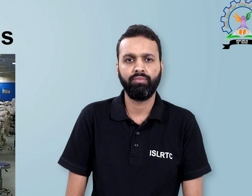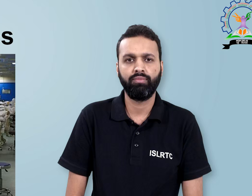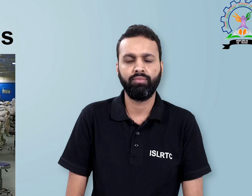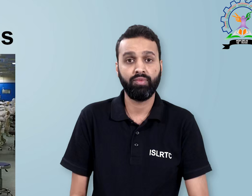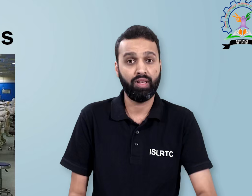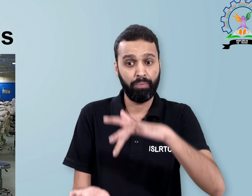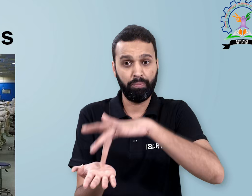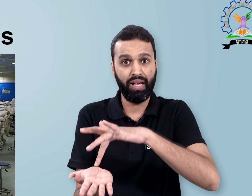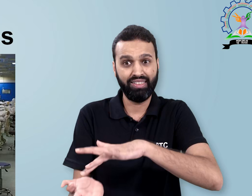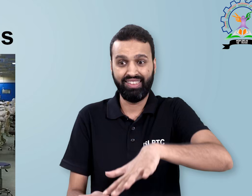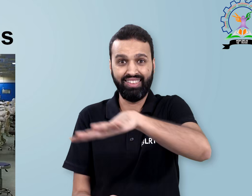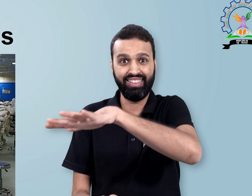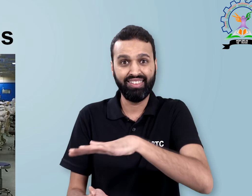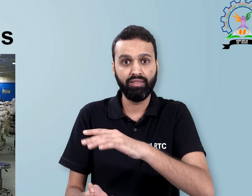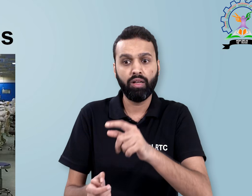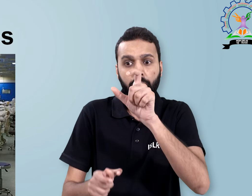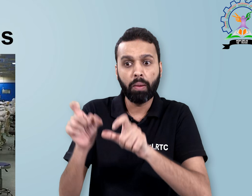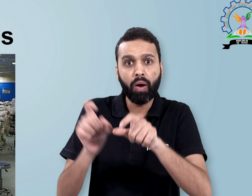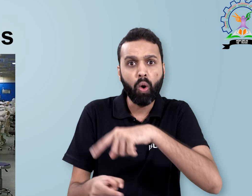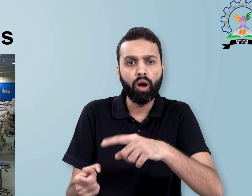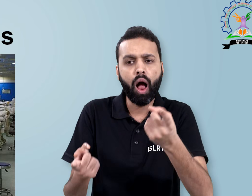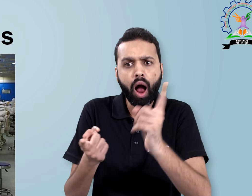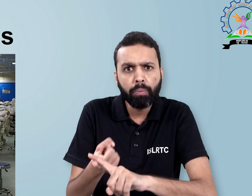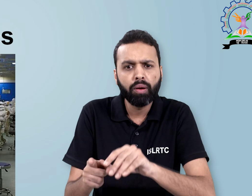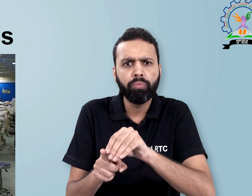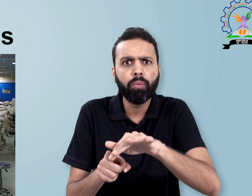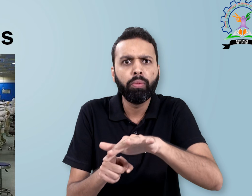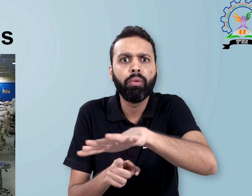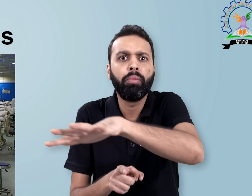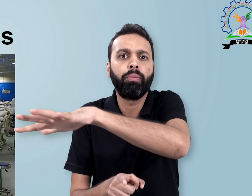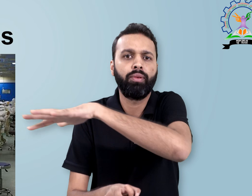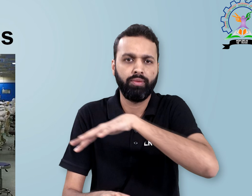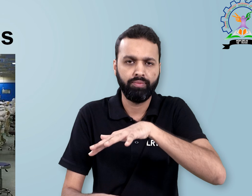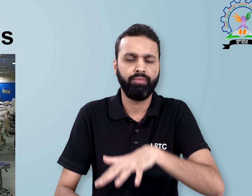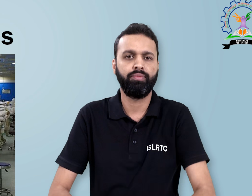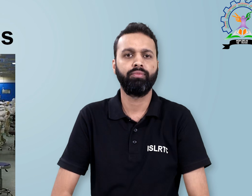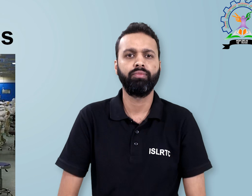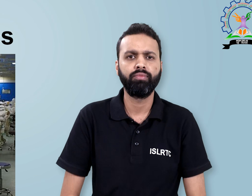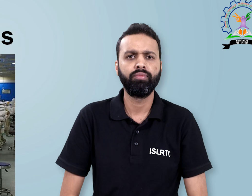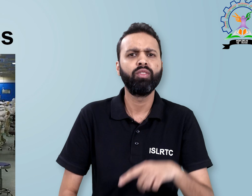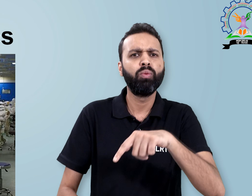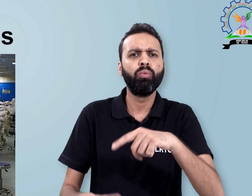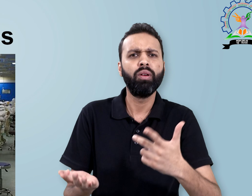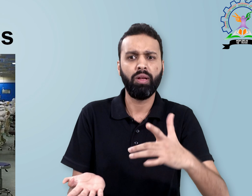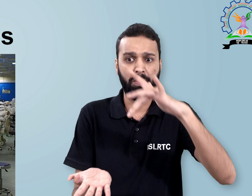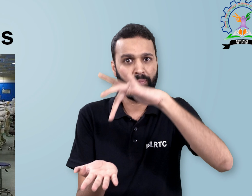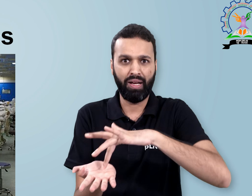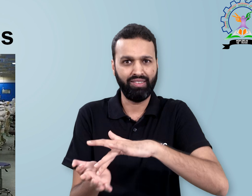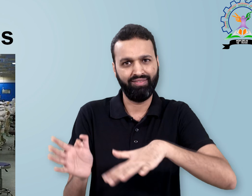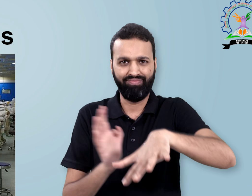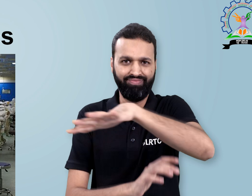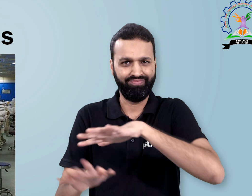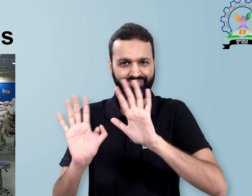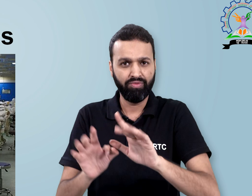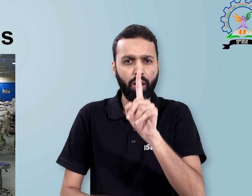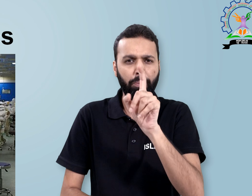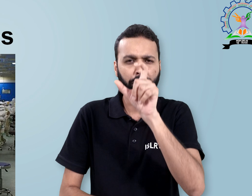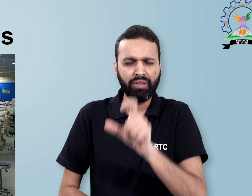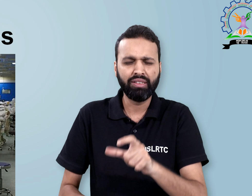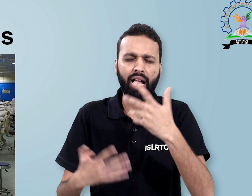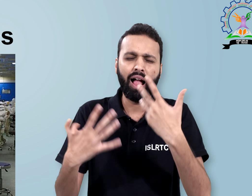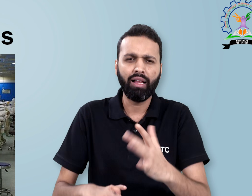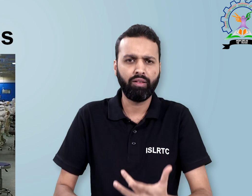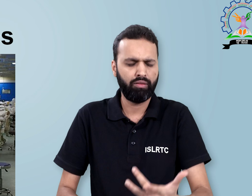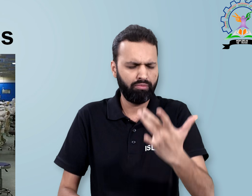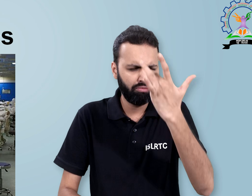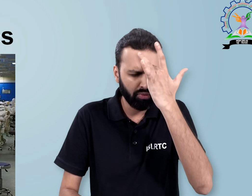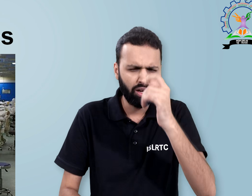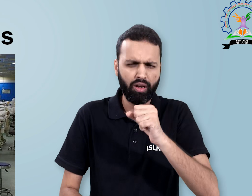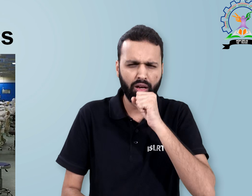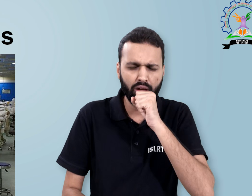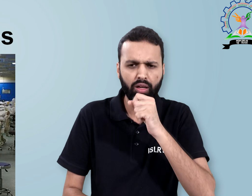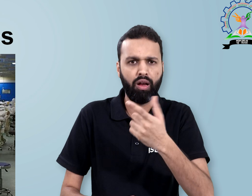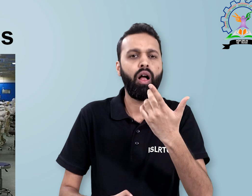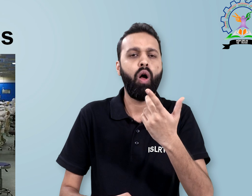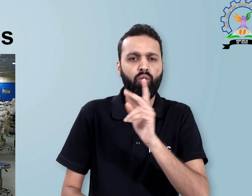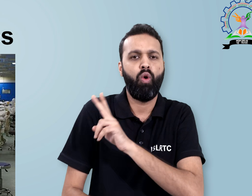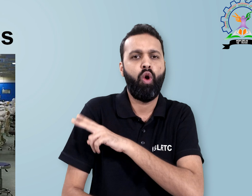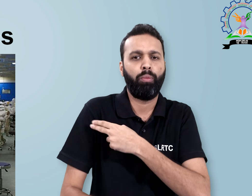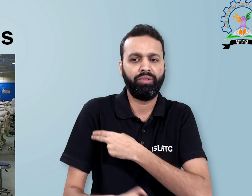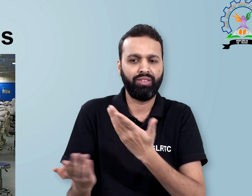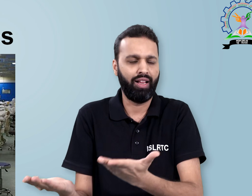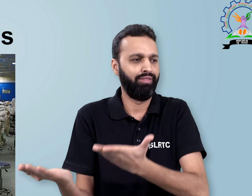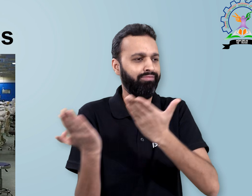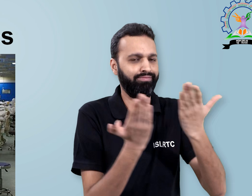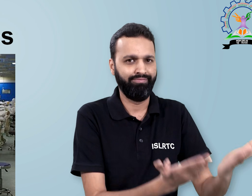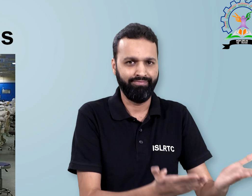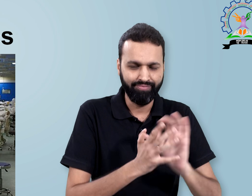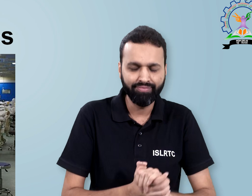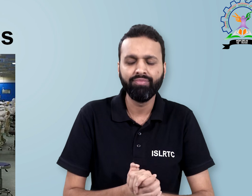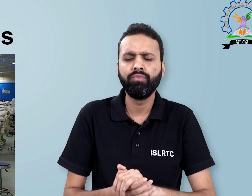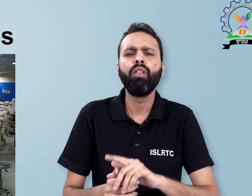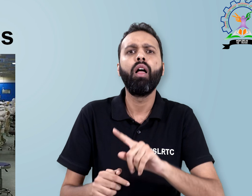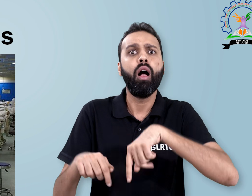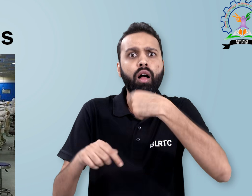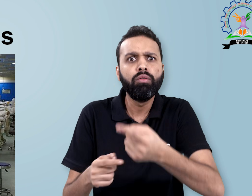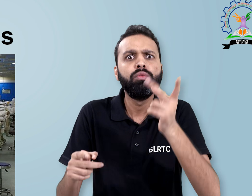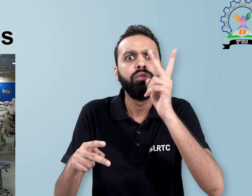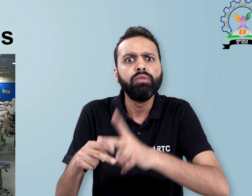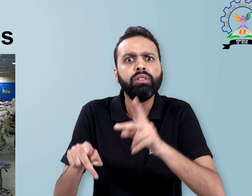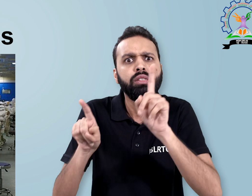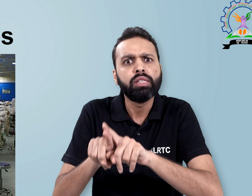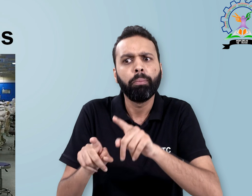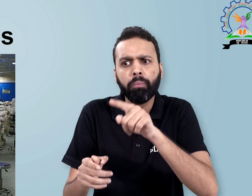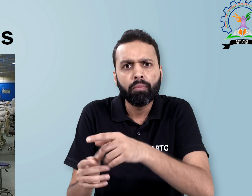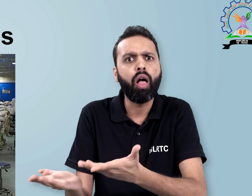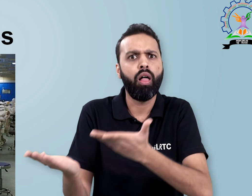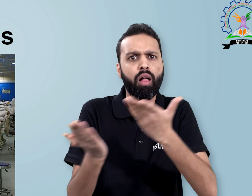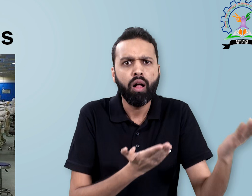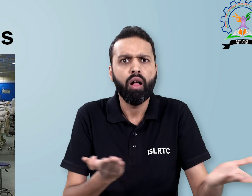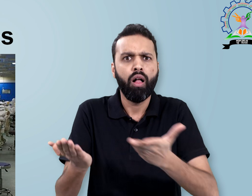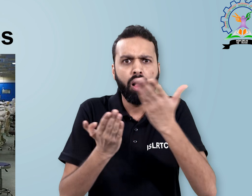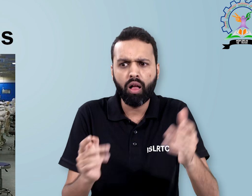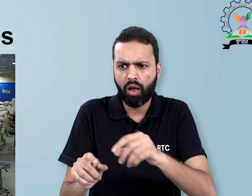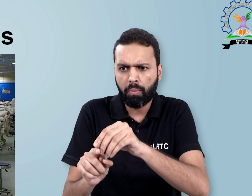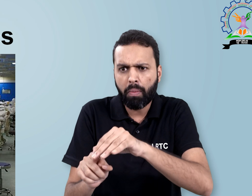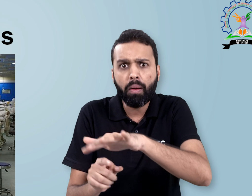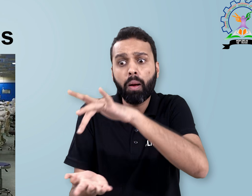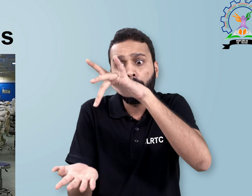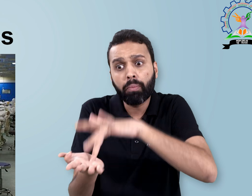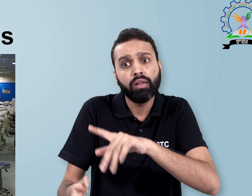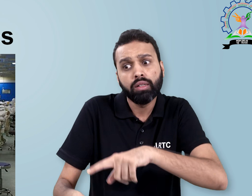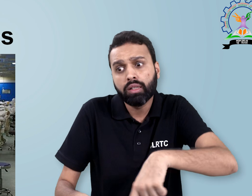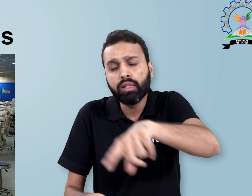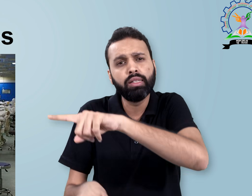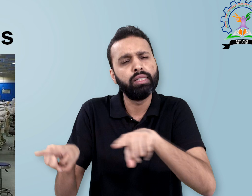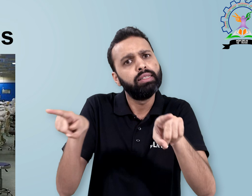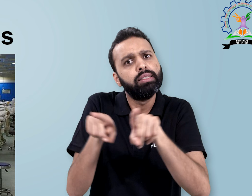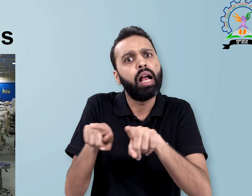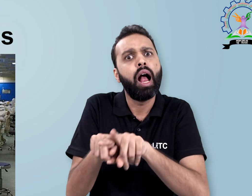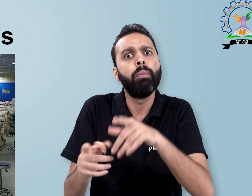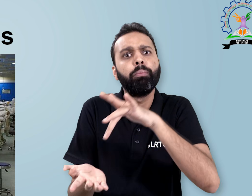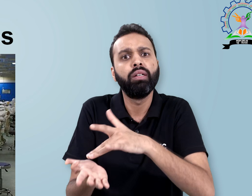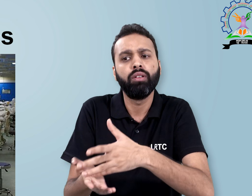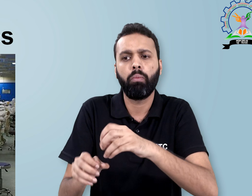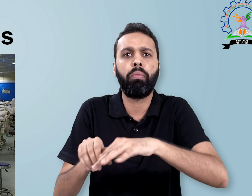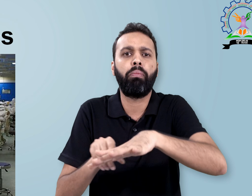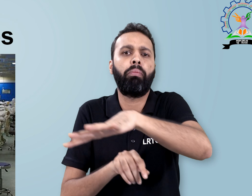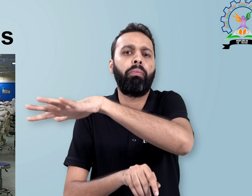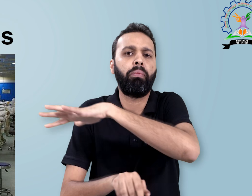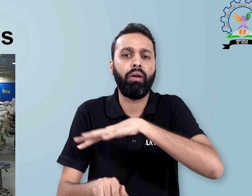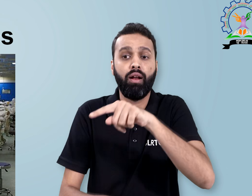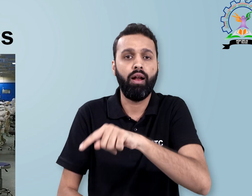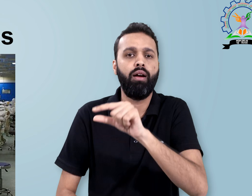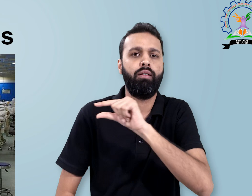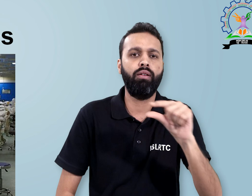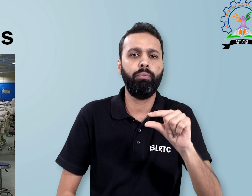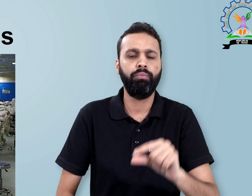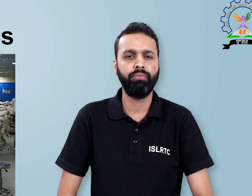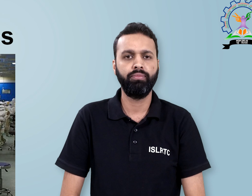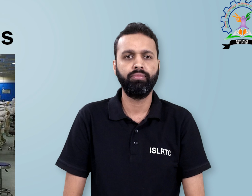Cluster of Cases A "cluster" is an unusual aggregation, real or perceived, of health events that are grouped together in time and space (area).